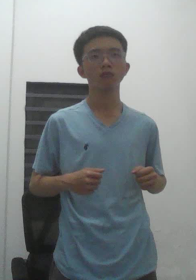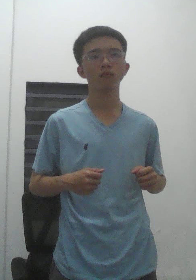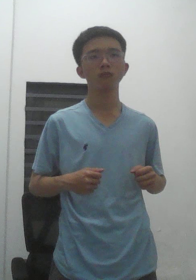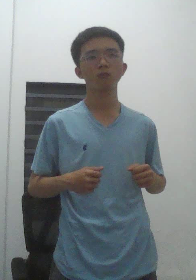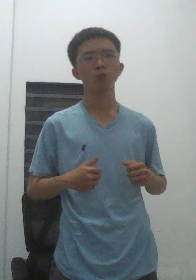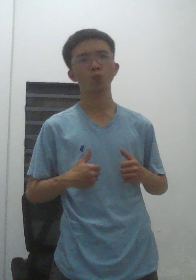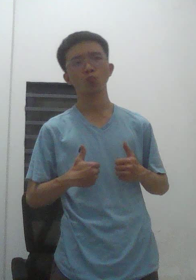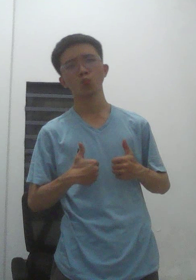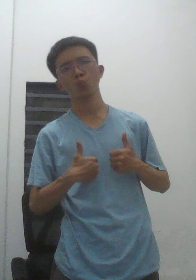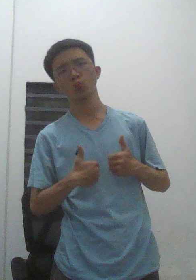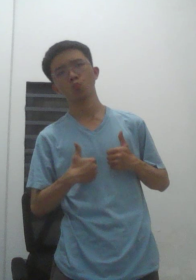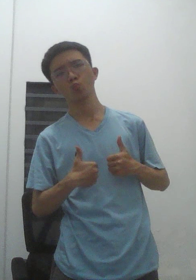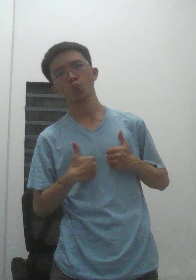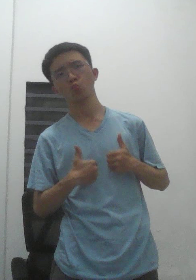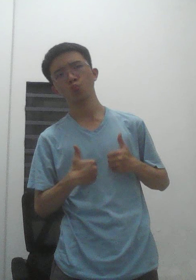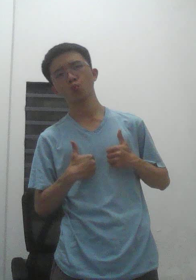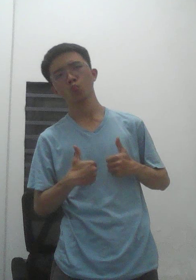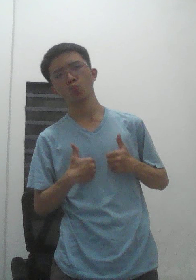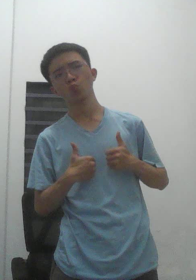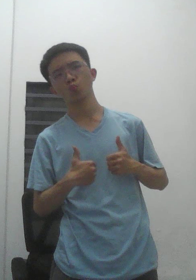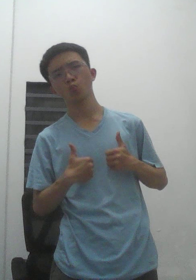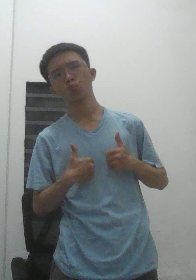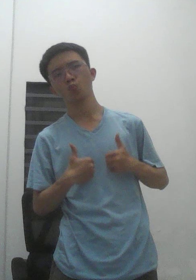rat tot